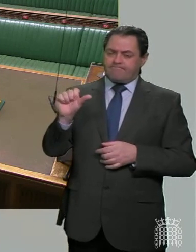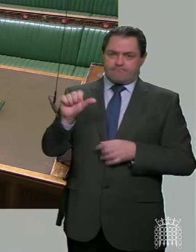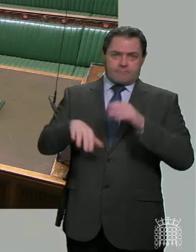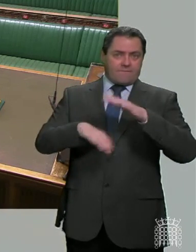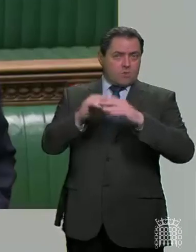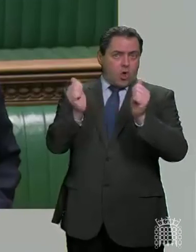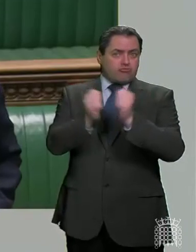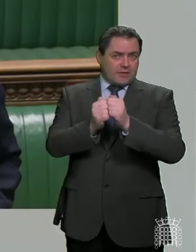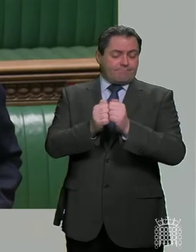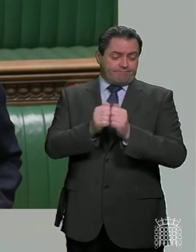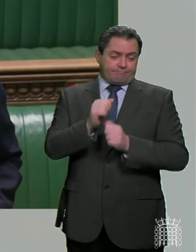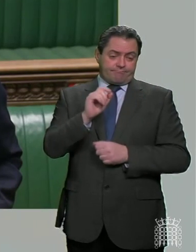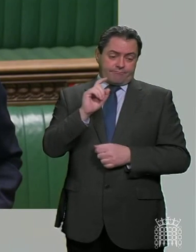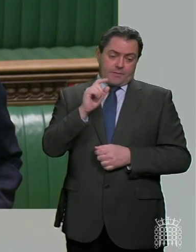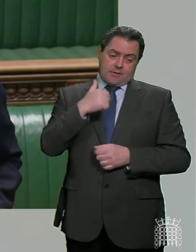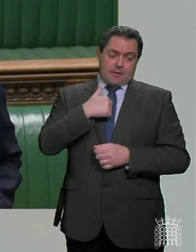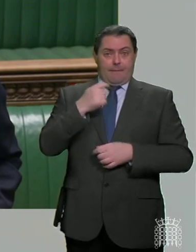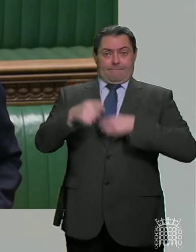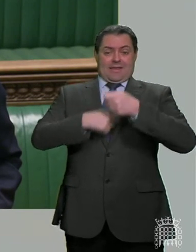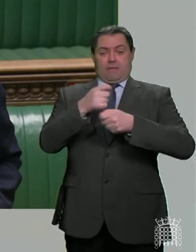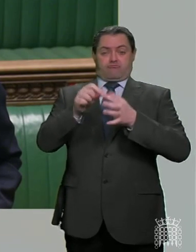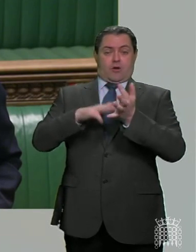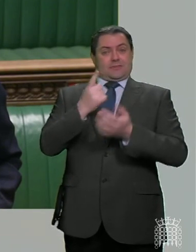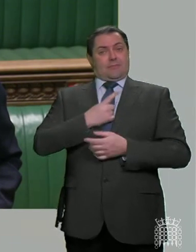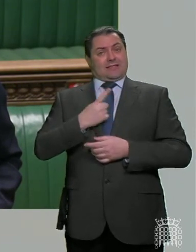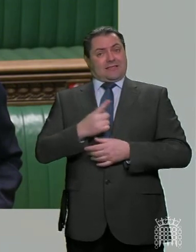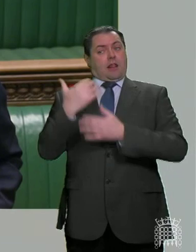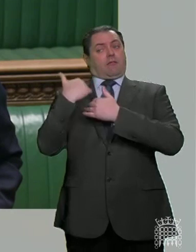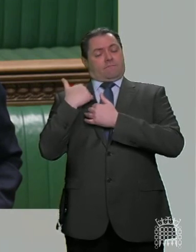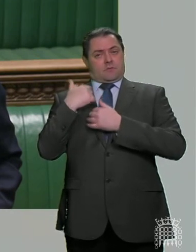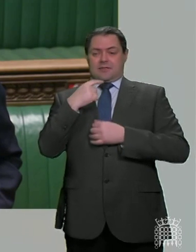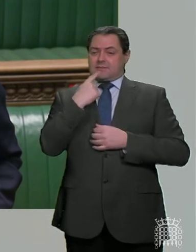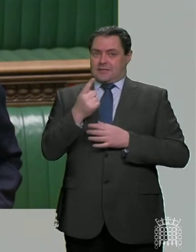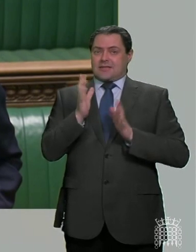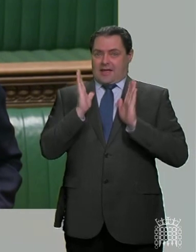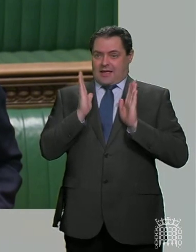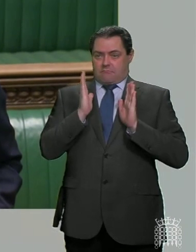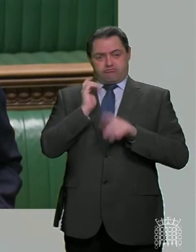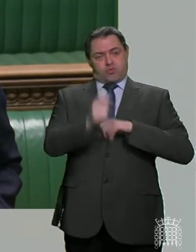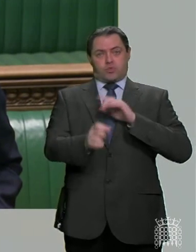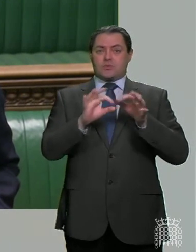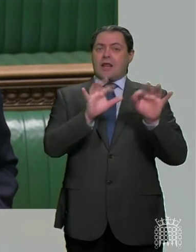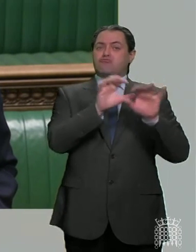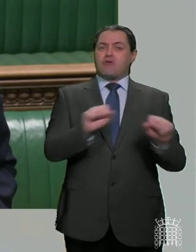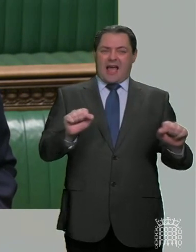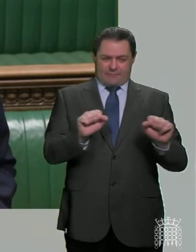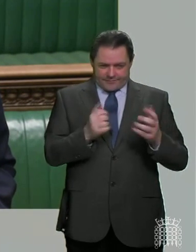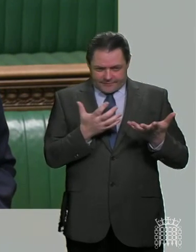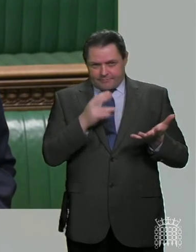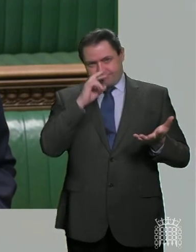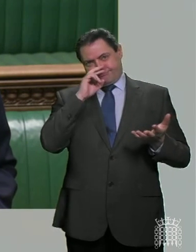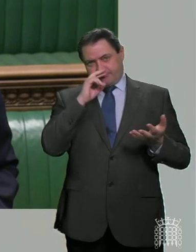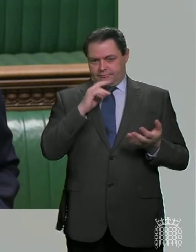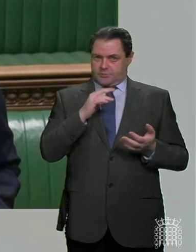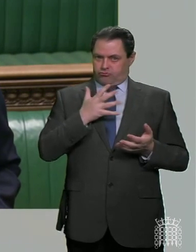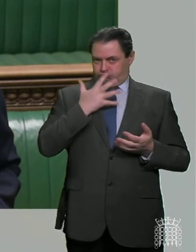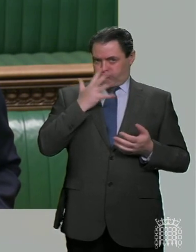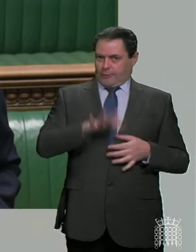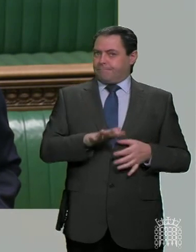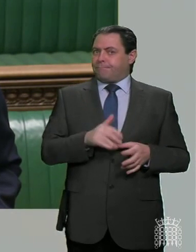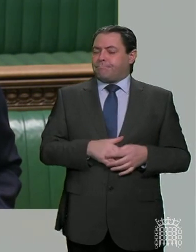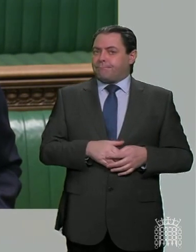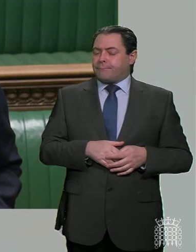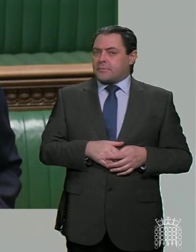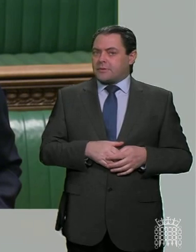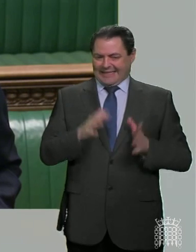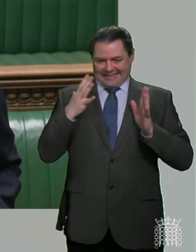I agree with him; one of the first things I said when I became Prime Minister was that I believed that the prosecution rates for rape were a disgrace in this country.